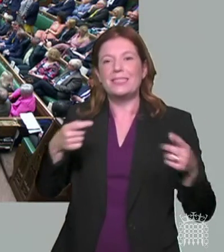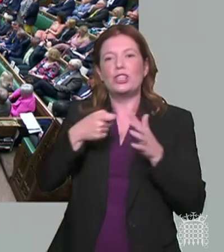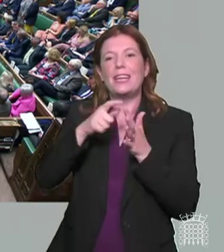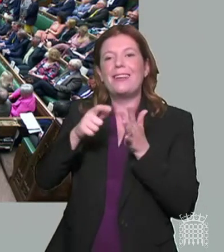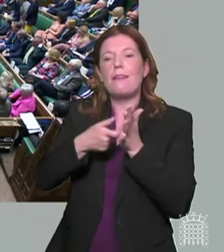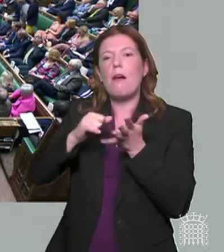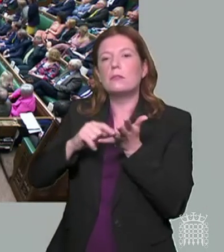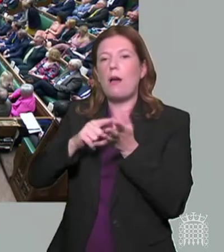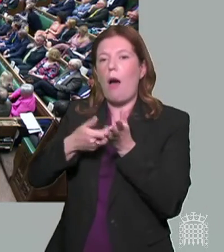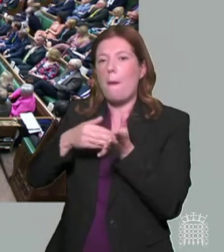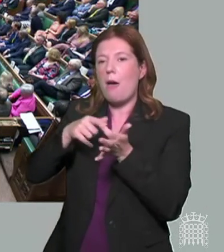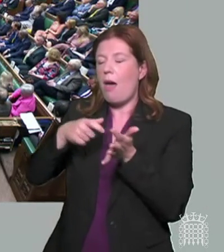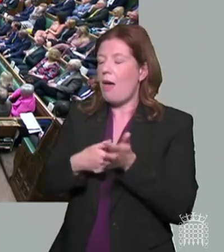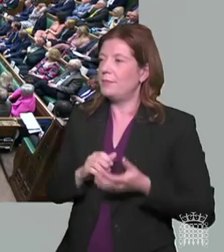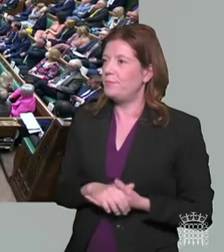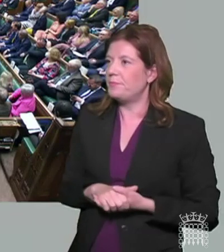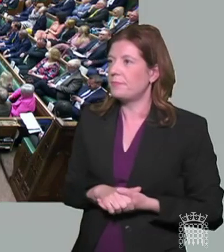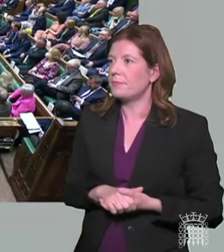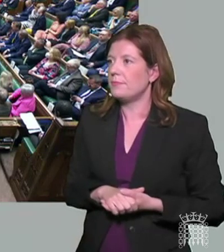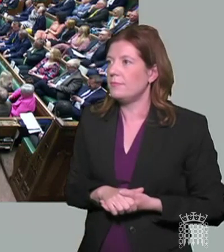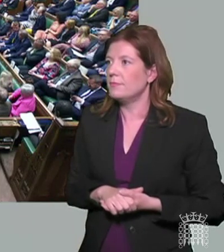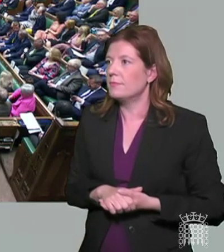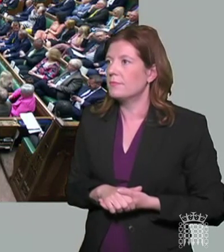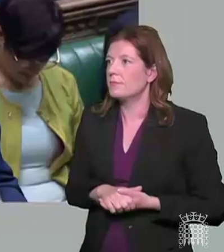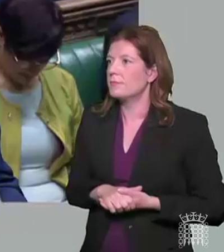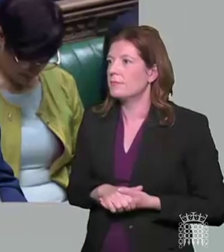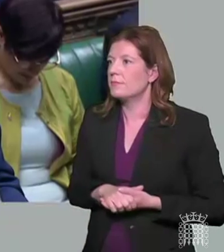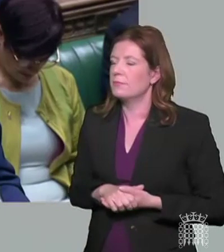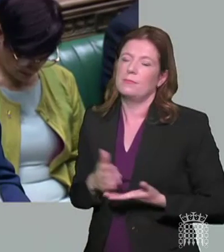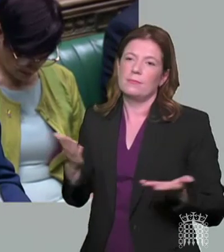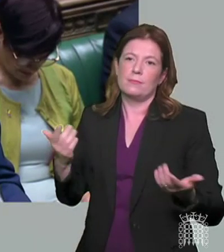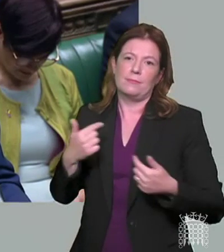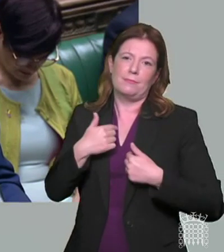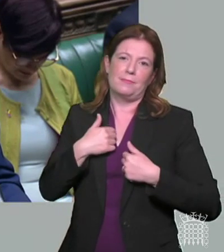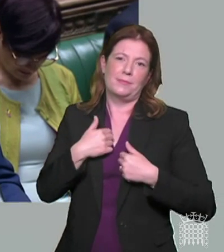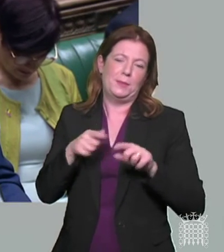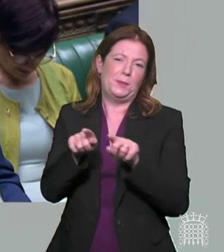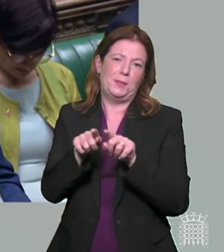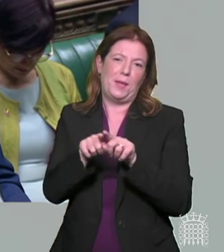I, too, send my best wishes to Rangers.